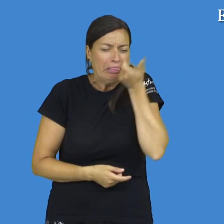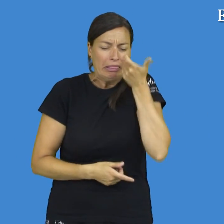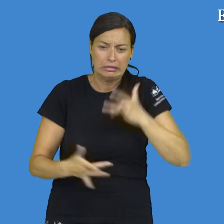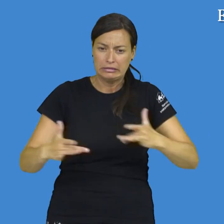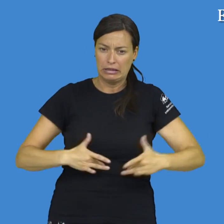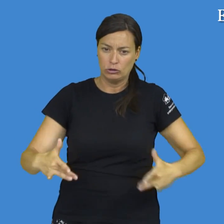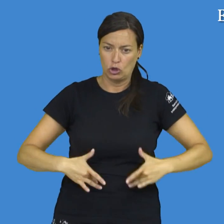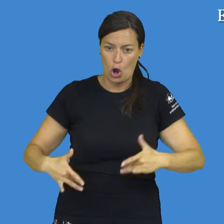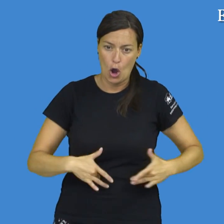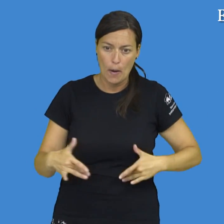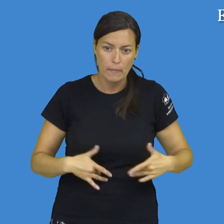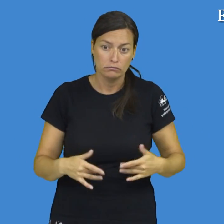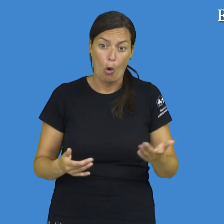síntoma